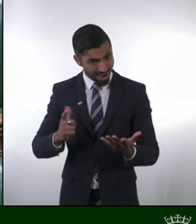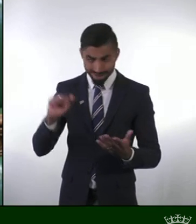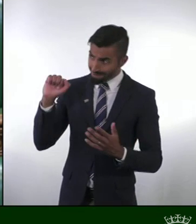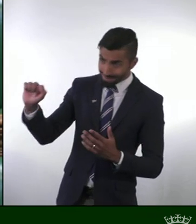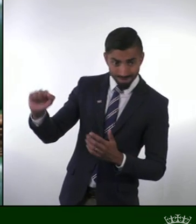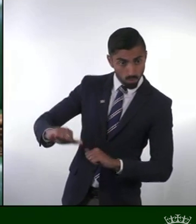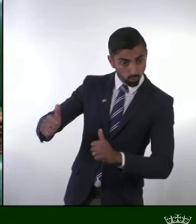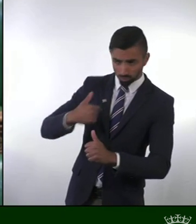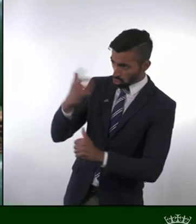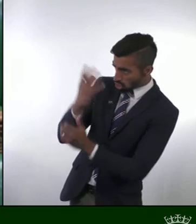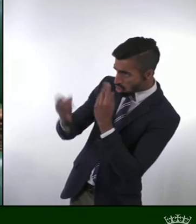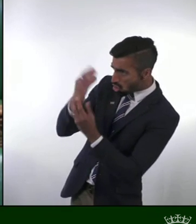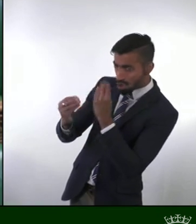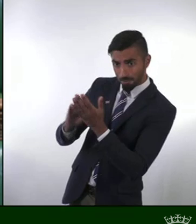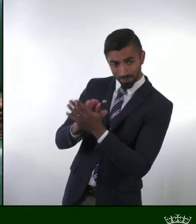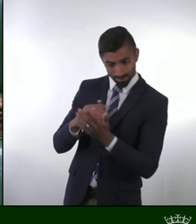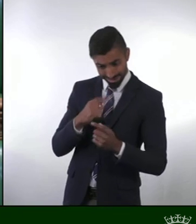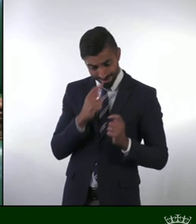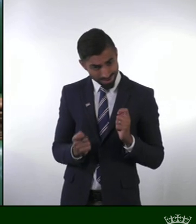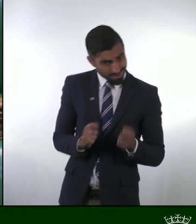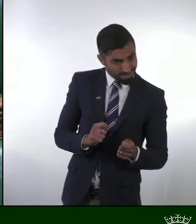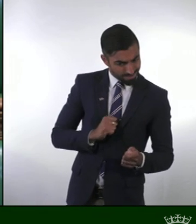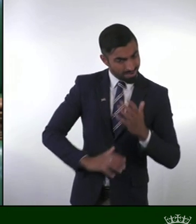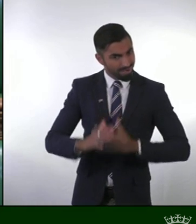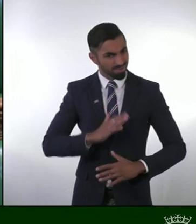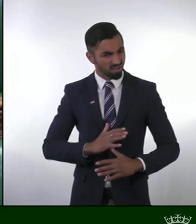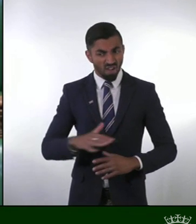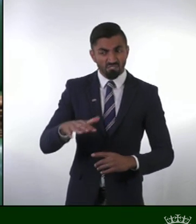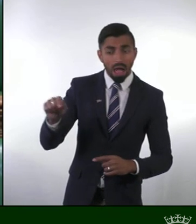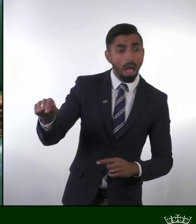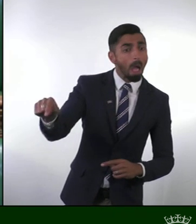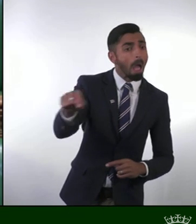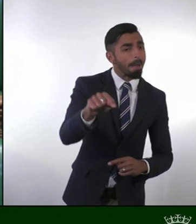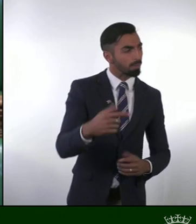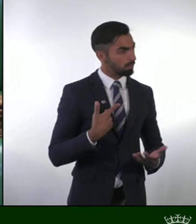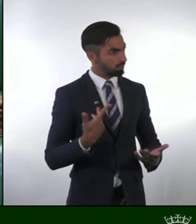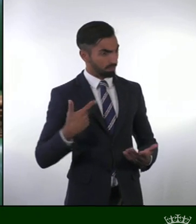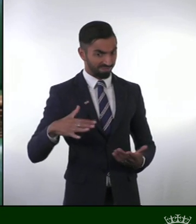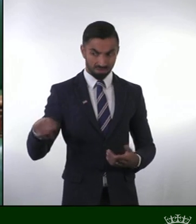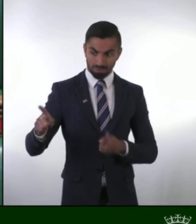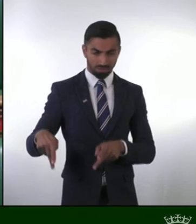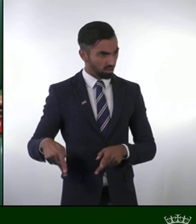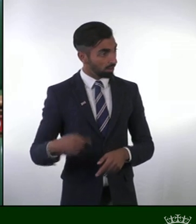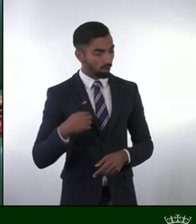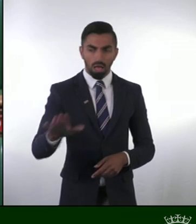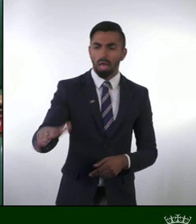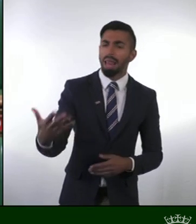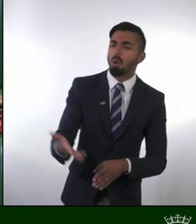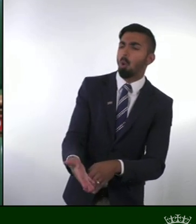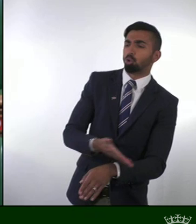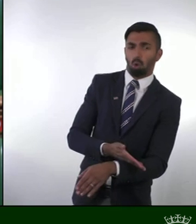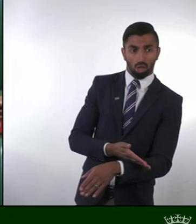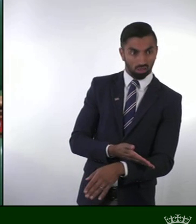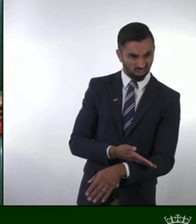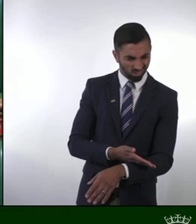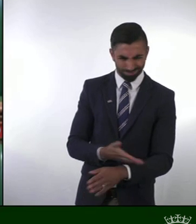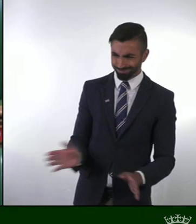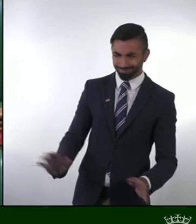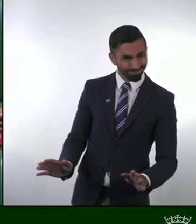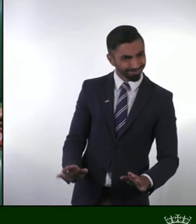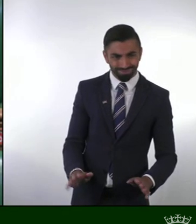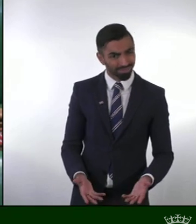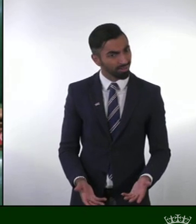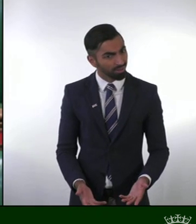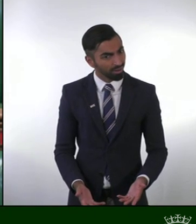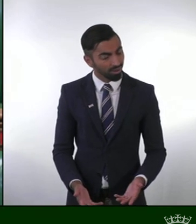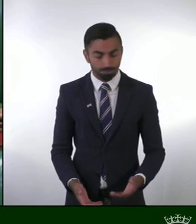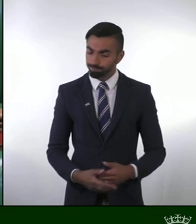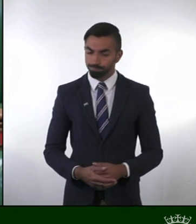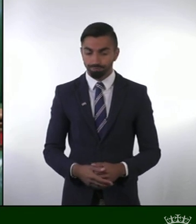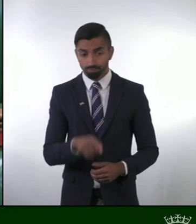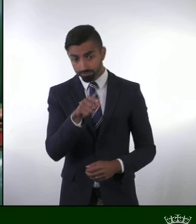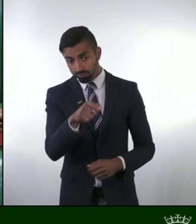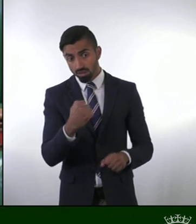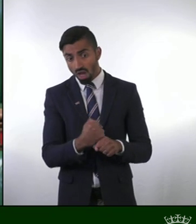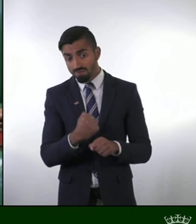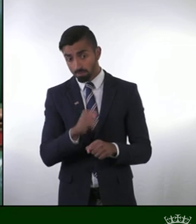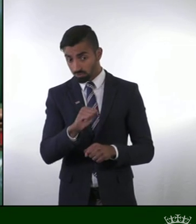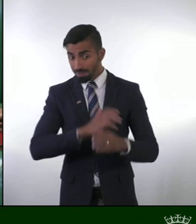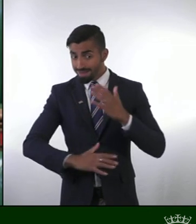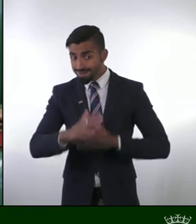It is little solace to the families that have lost someone simply to be told, “It is too early to compare, and to learn from other countries.” And of course there will be long-term consequences of the Government’s approach.